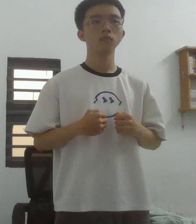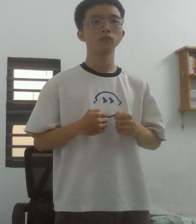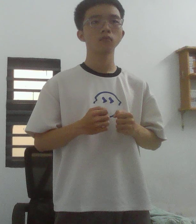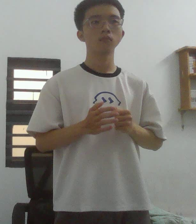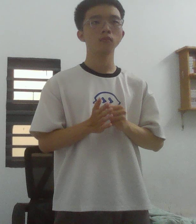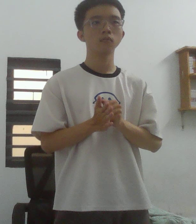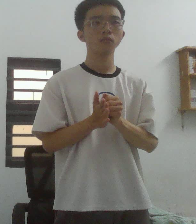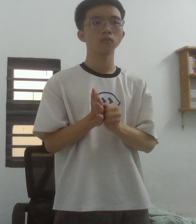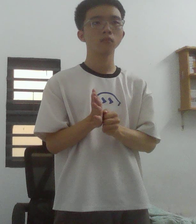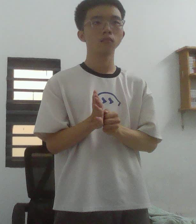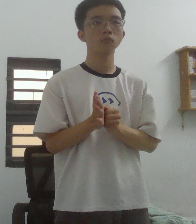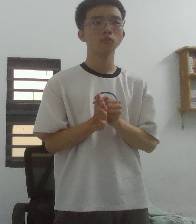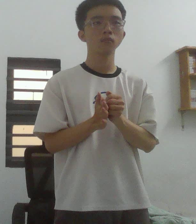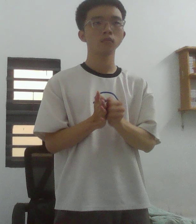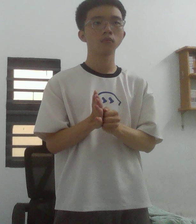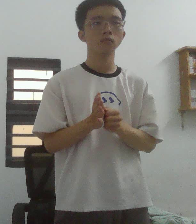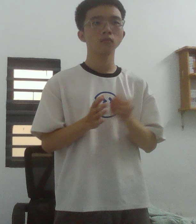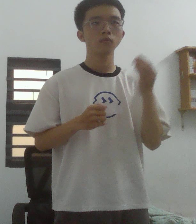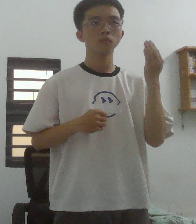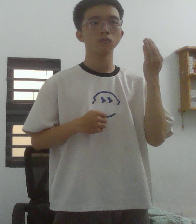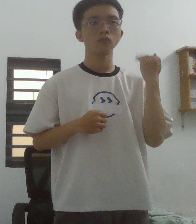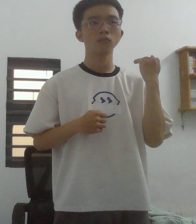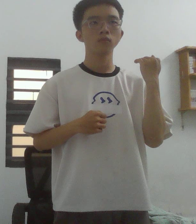thang truoc